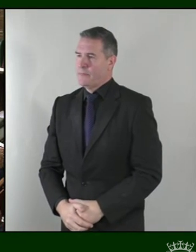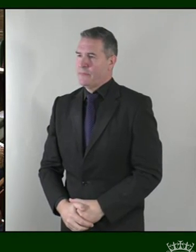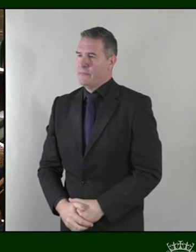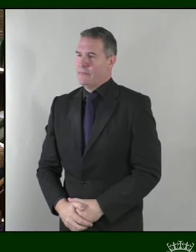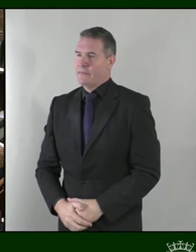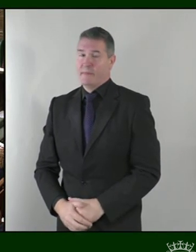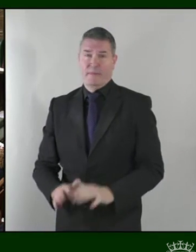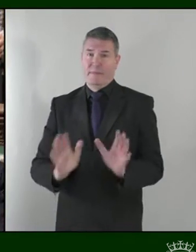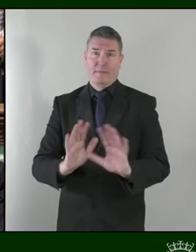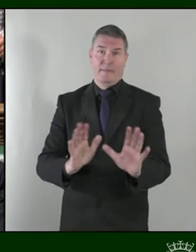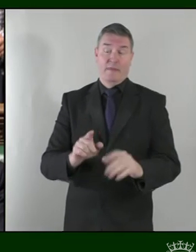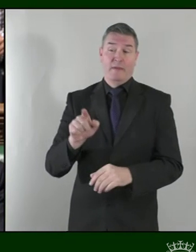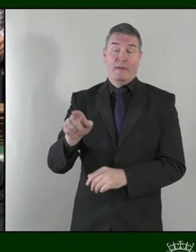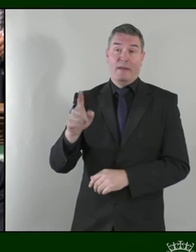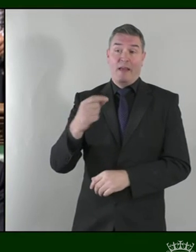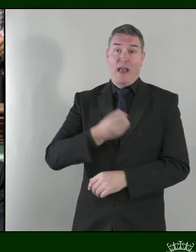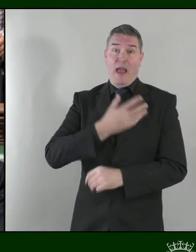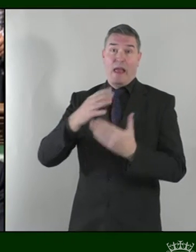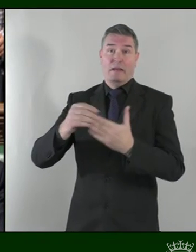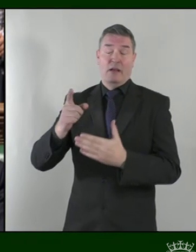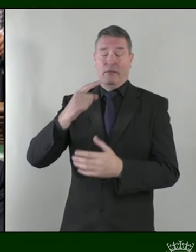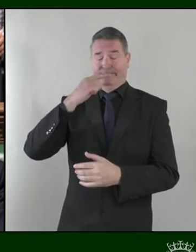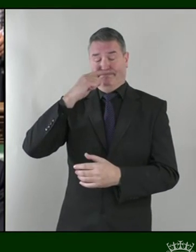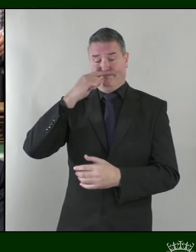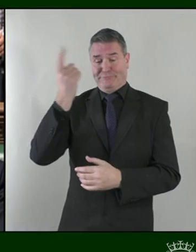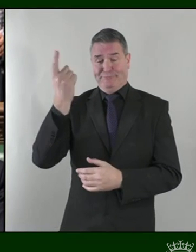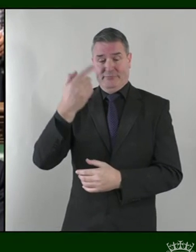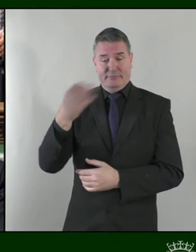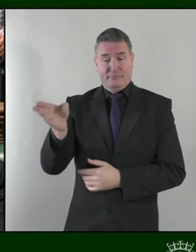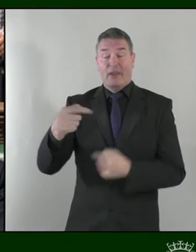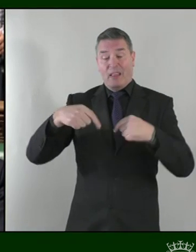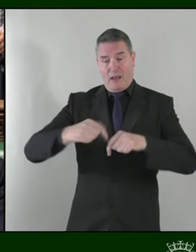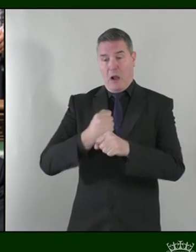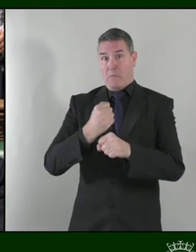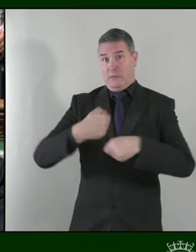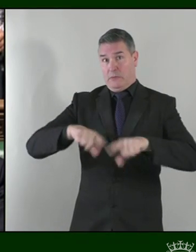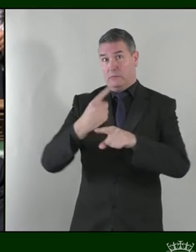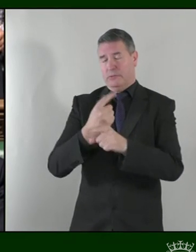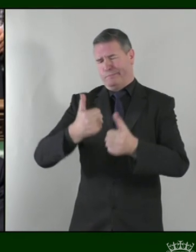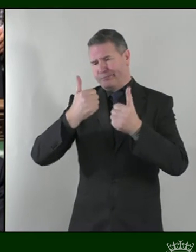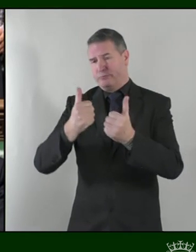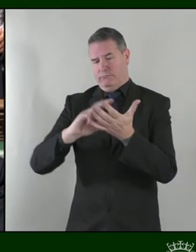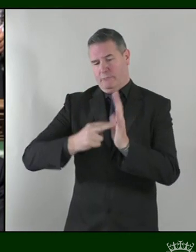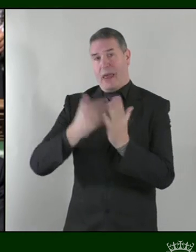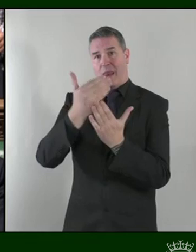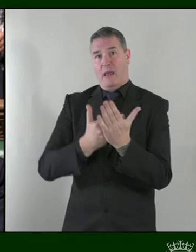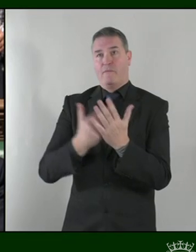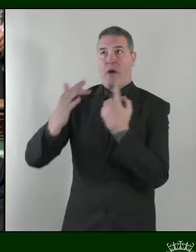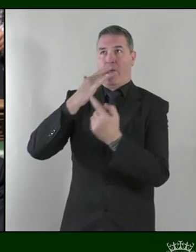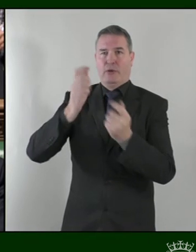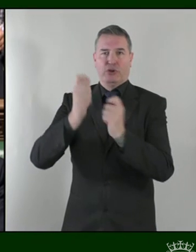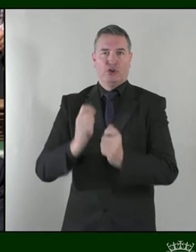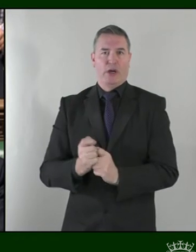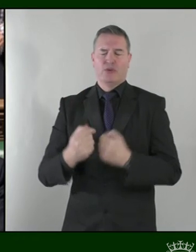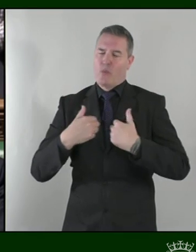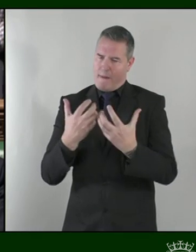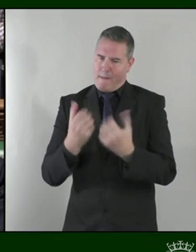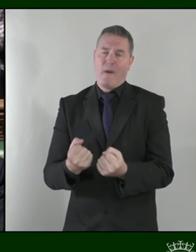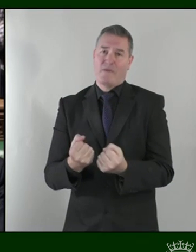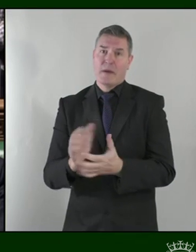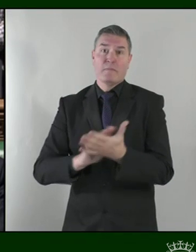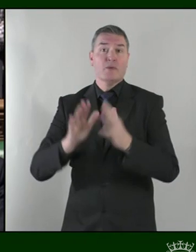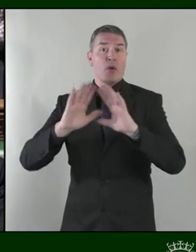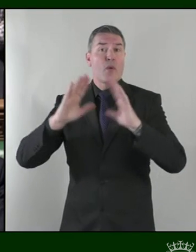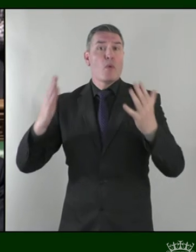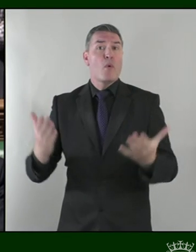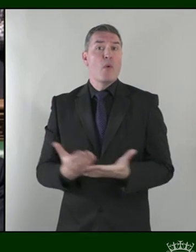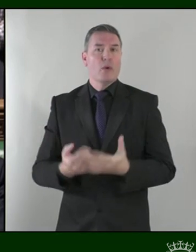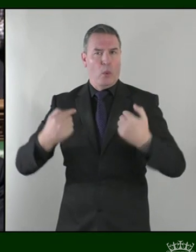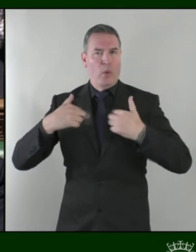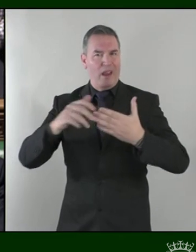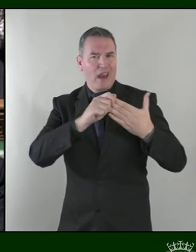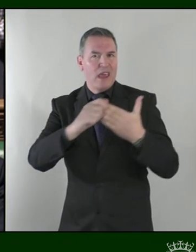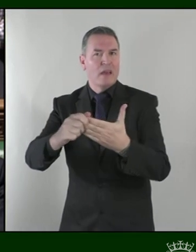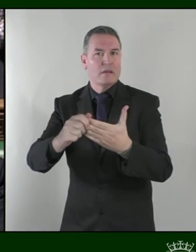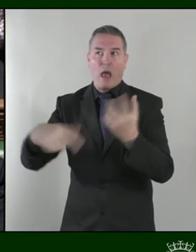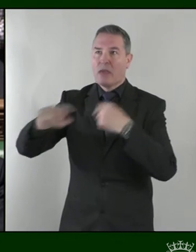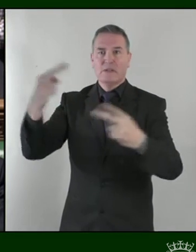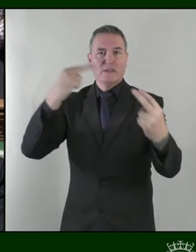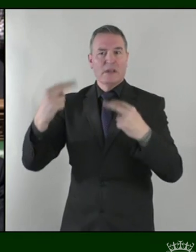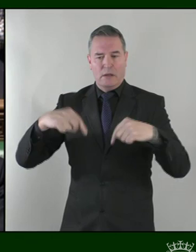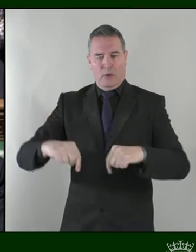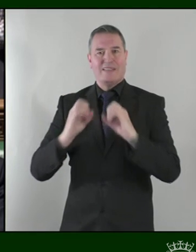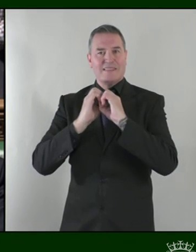The right honourable Gentleman is talking absolute nonsense. This Government are delivering a fantastic agenda in tackling climate change; we lead the world in going for a zero-carbon approach.